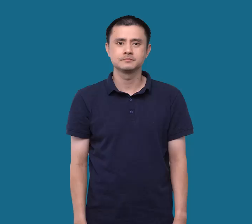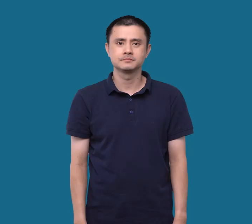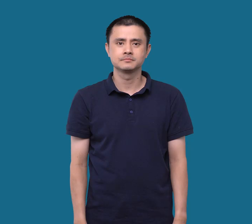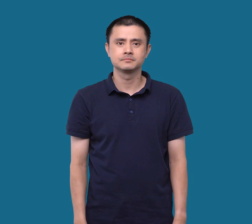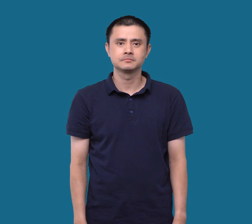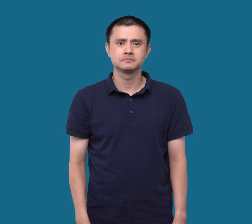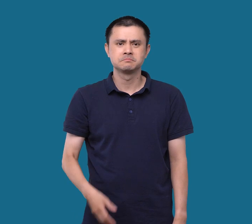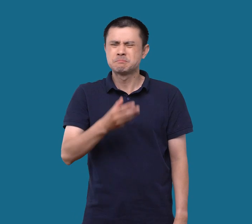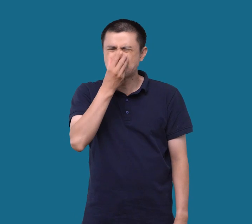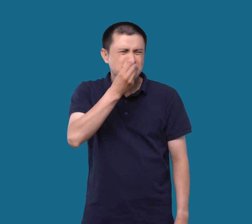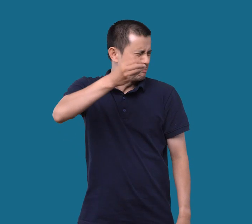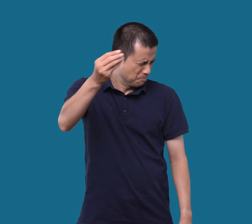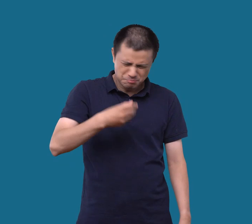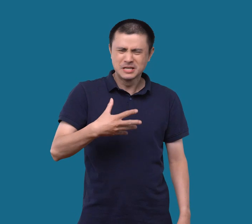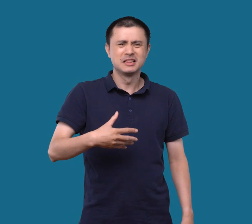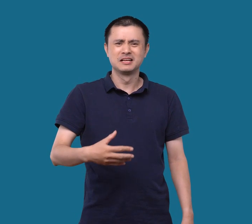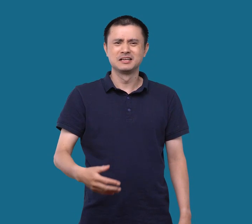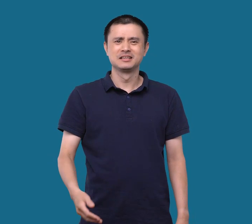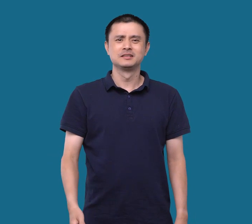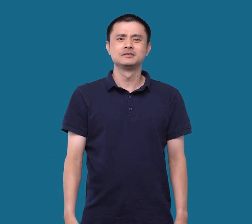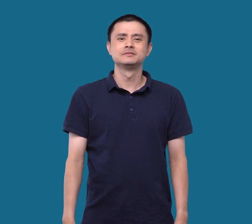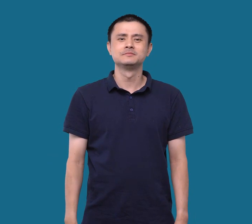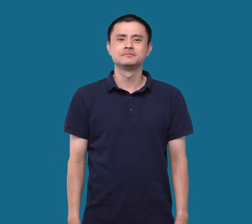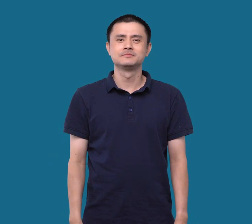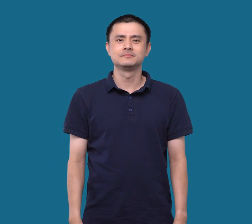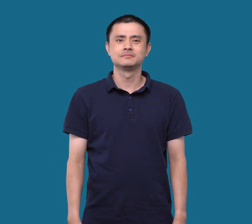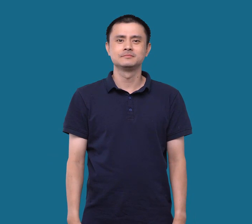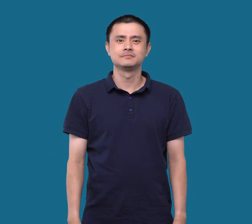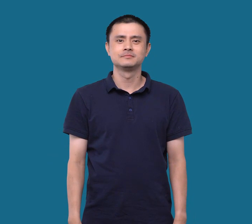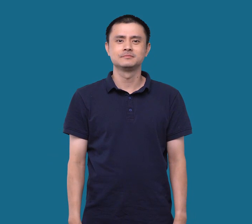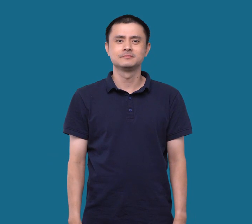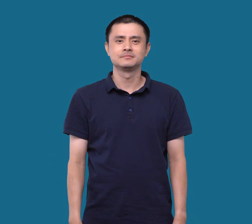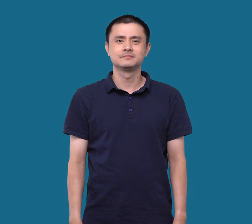liều mình